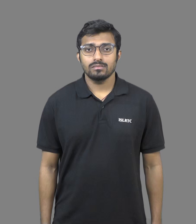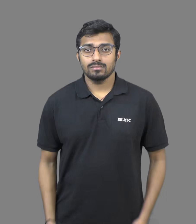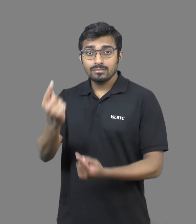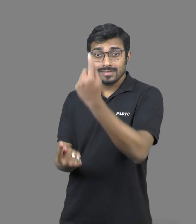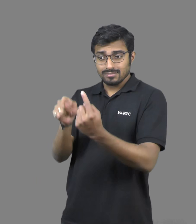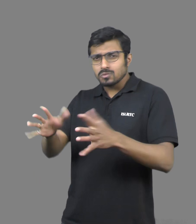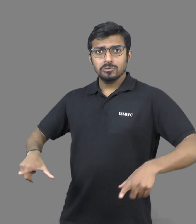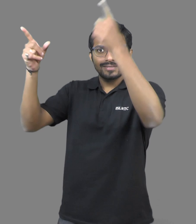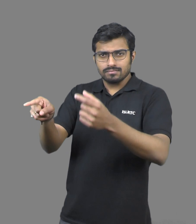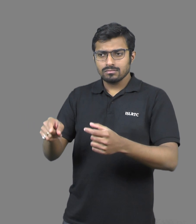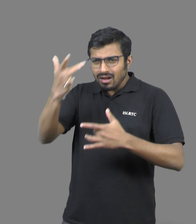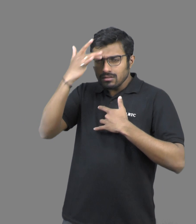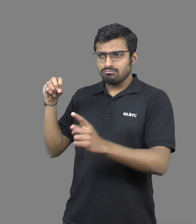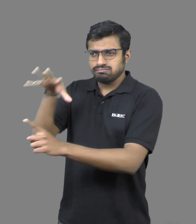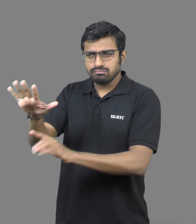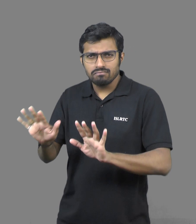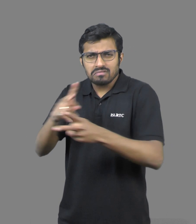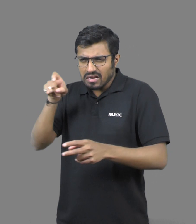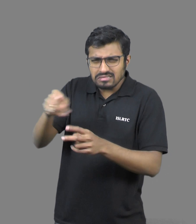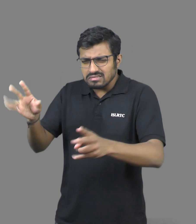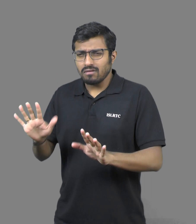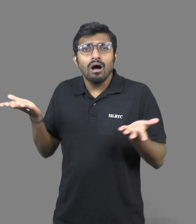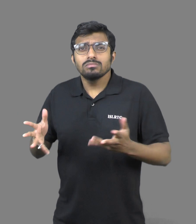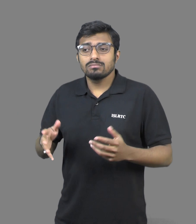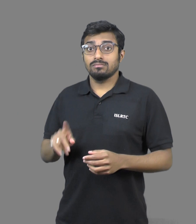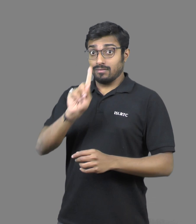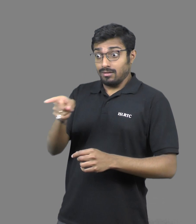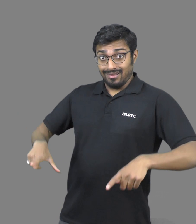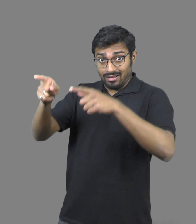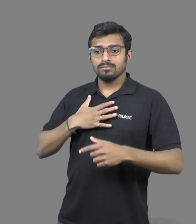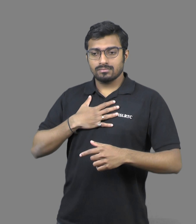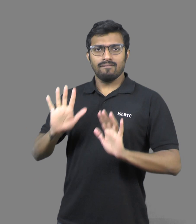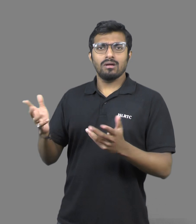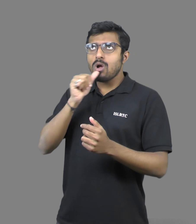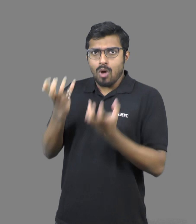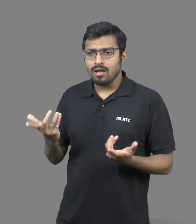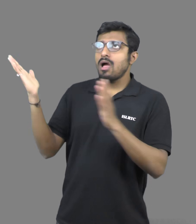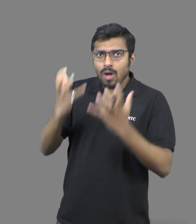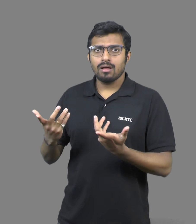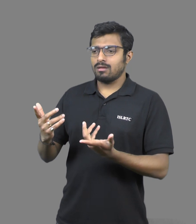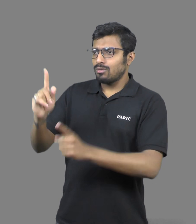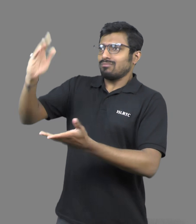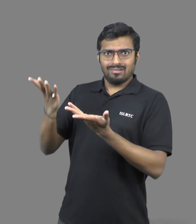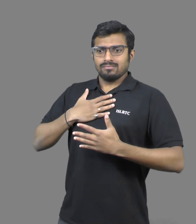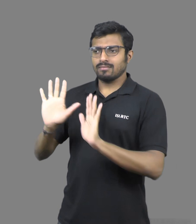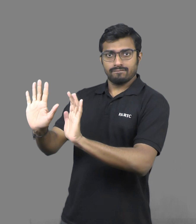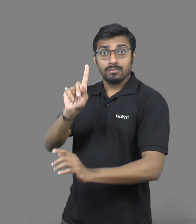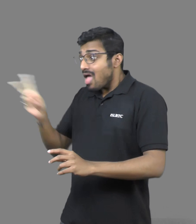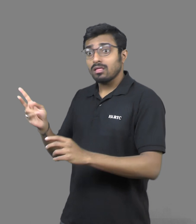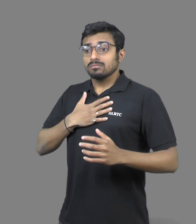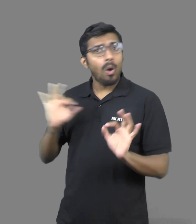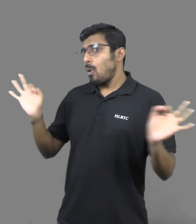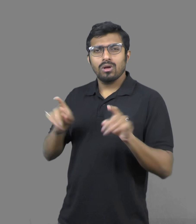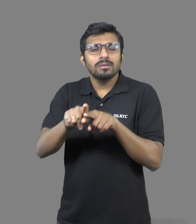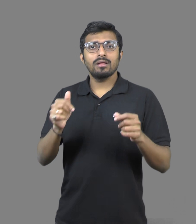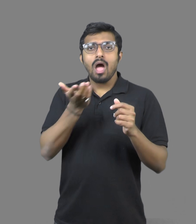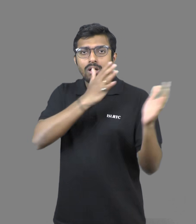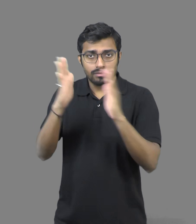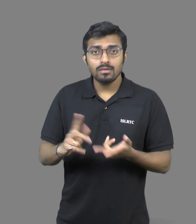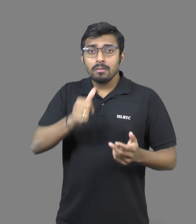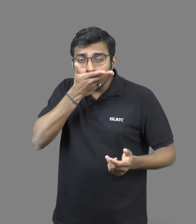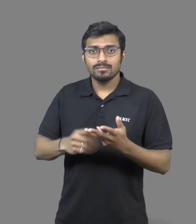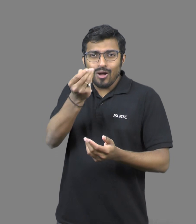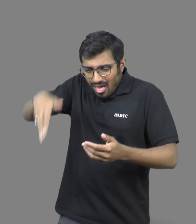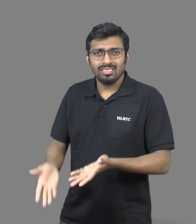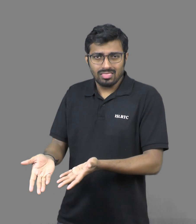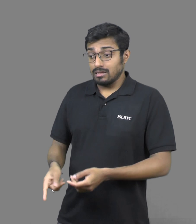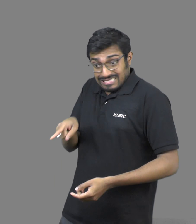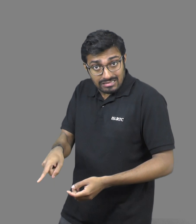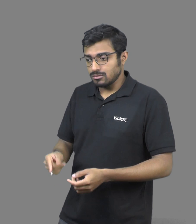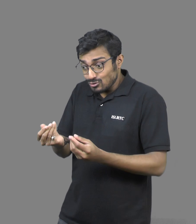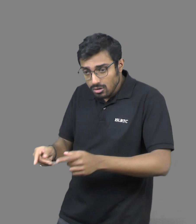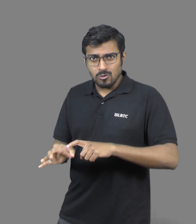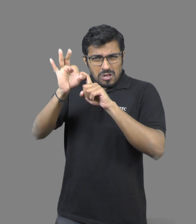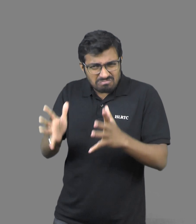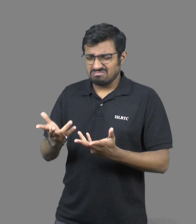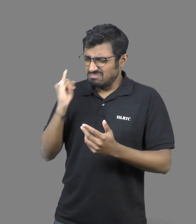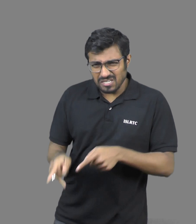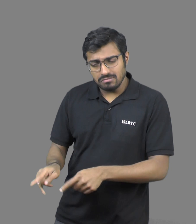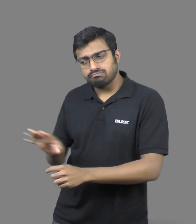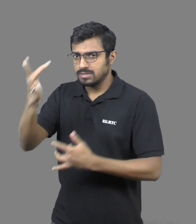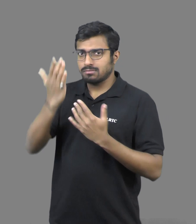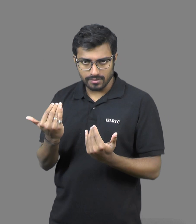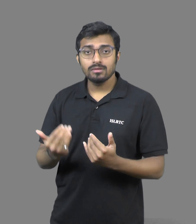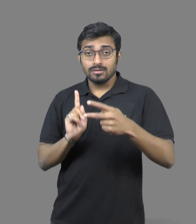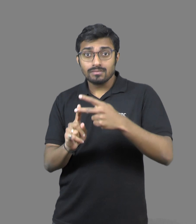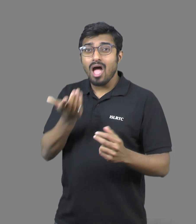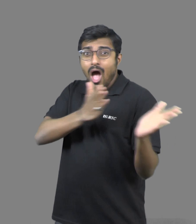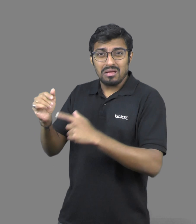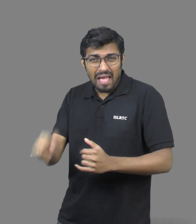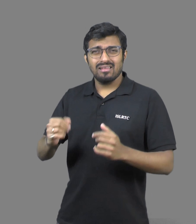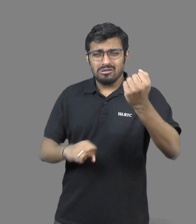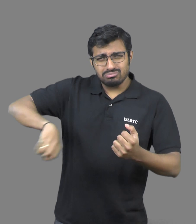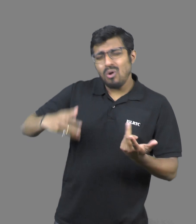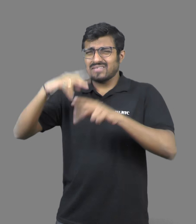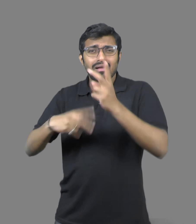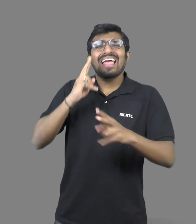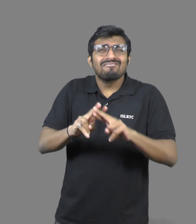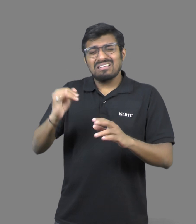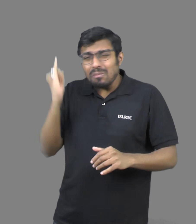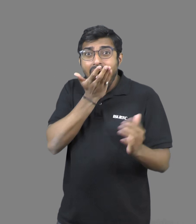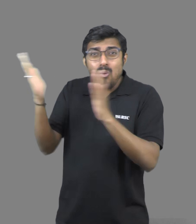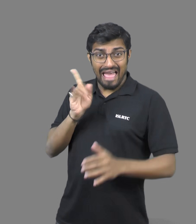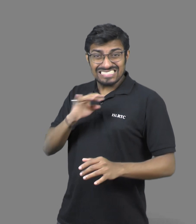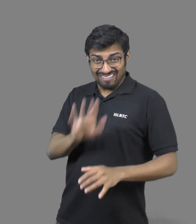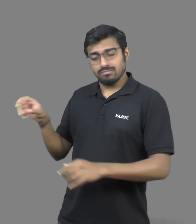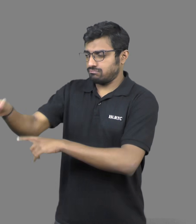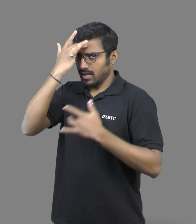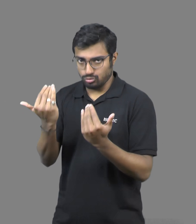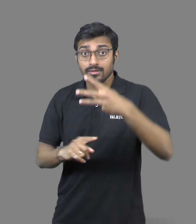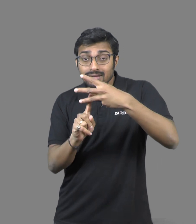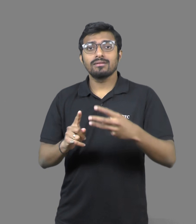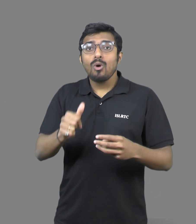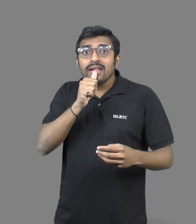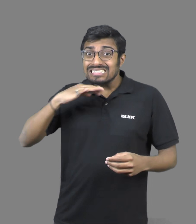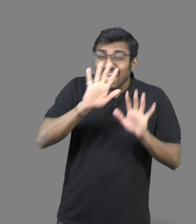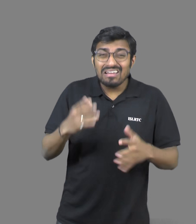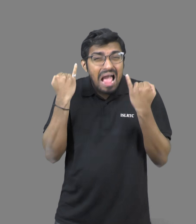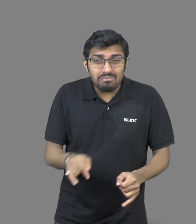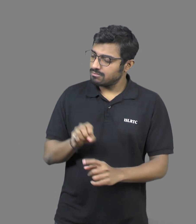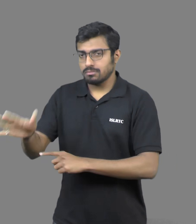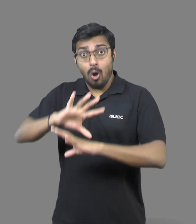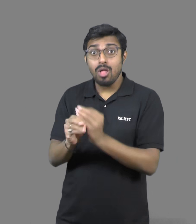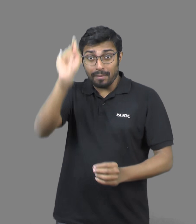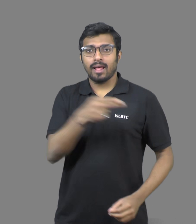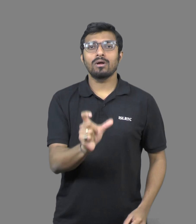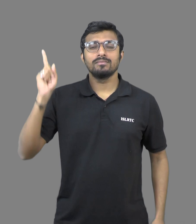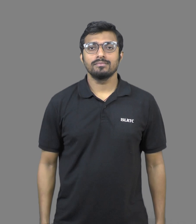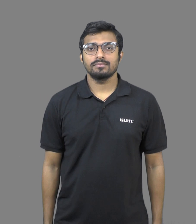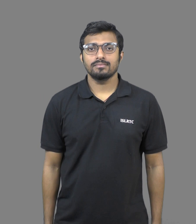Inanimate Causes